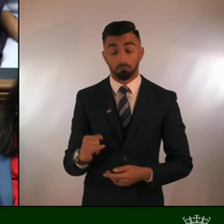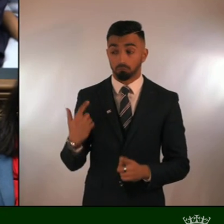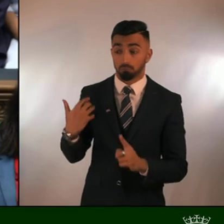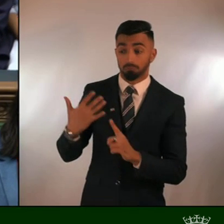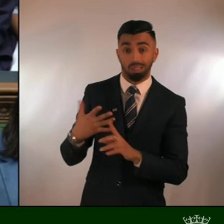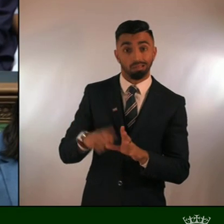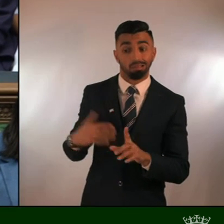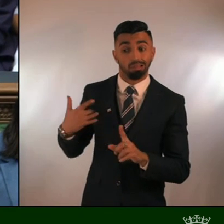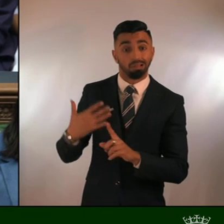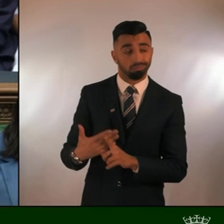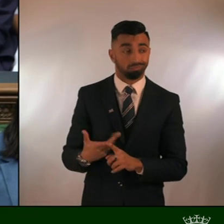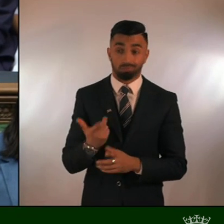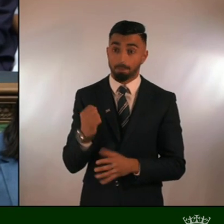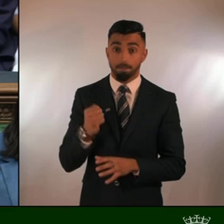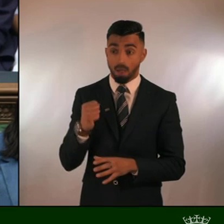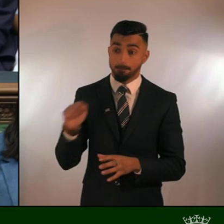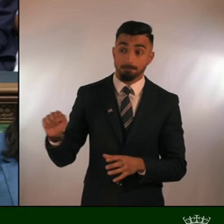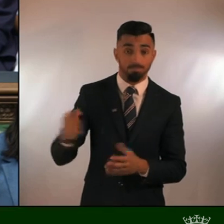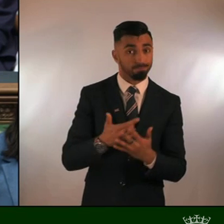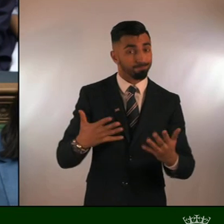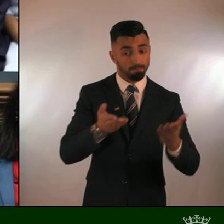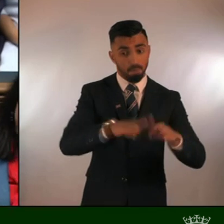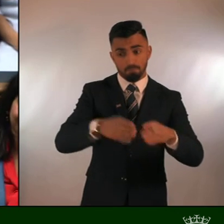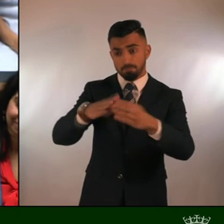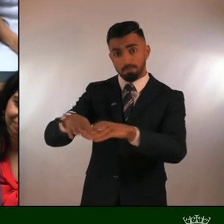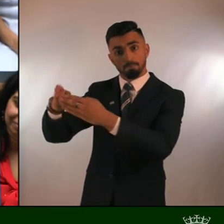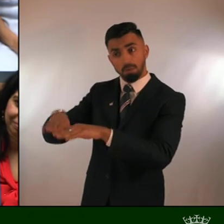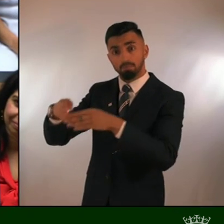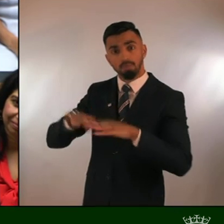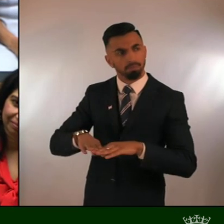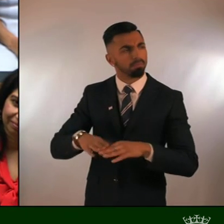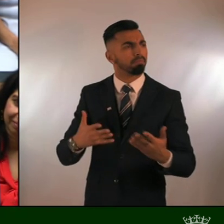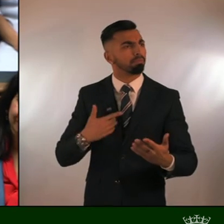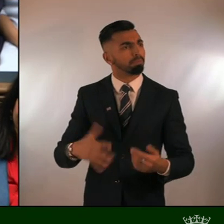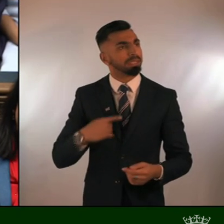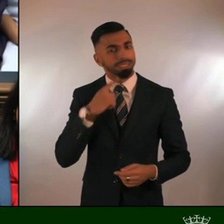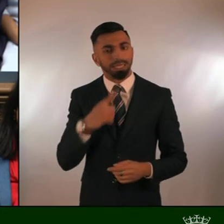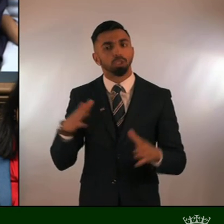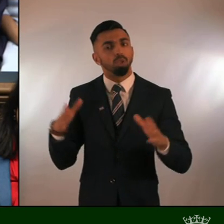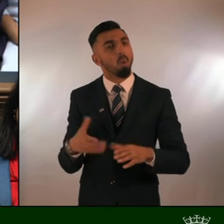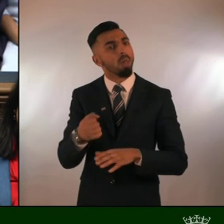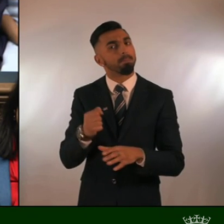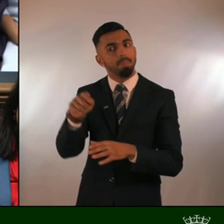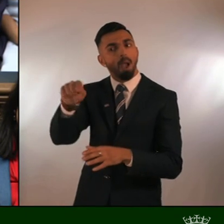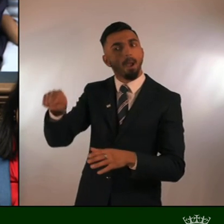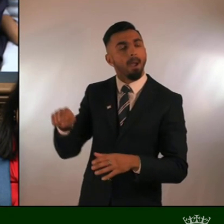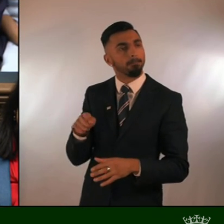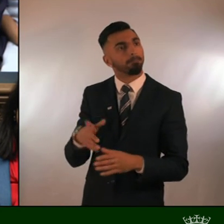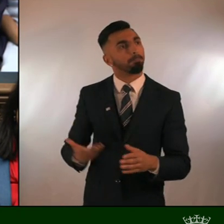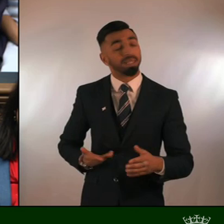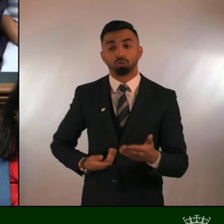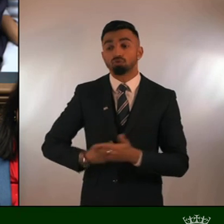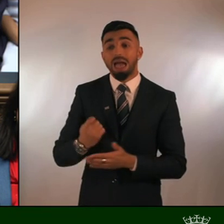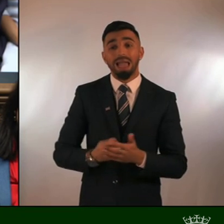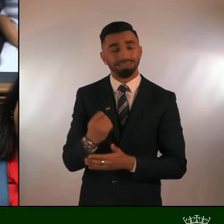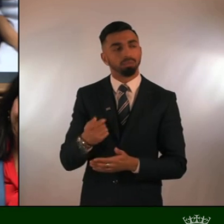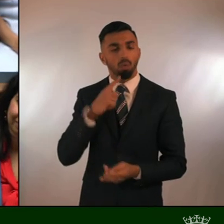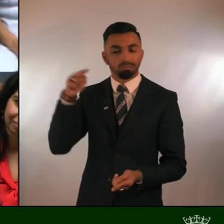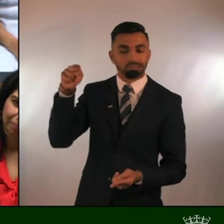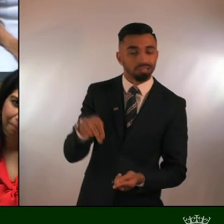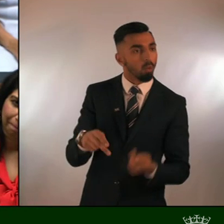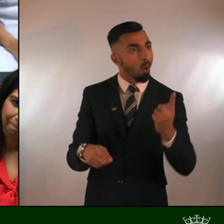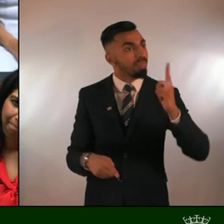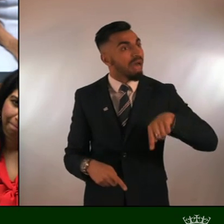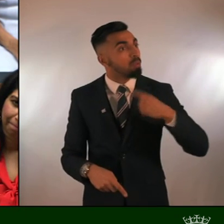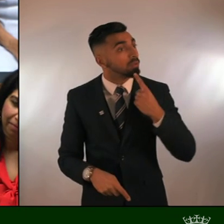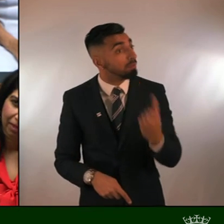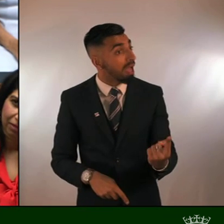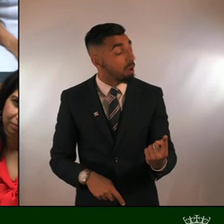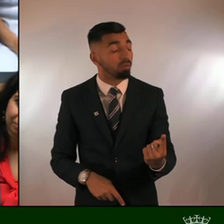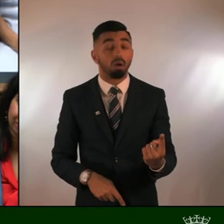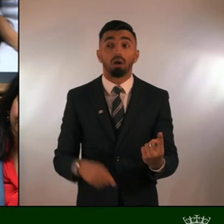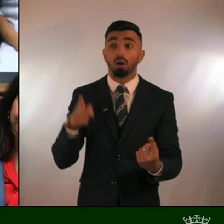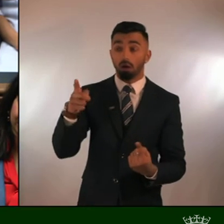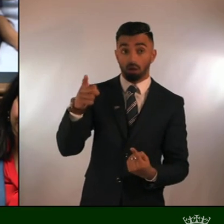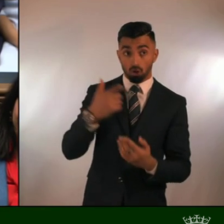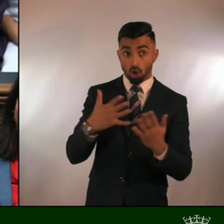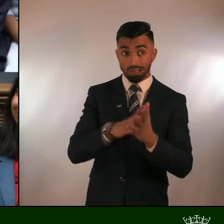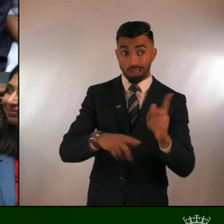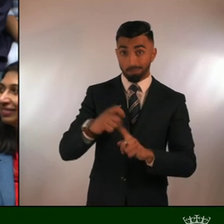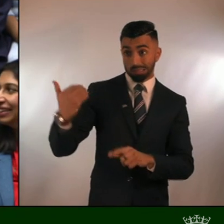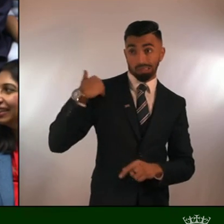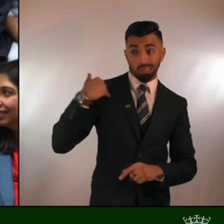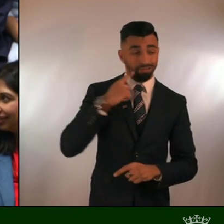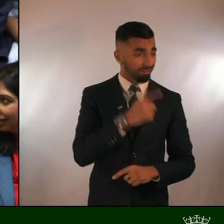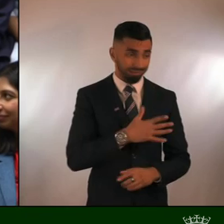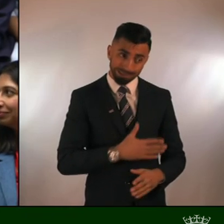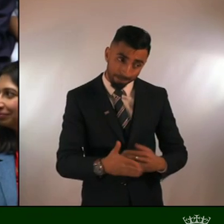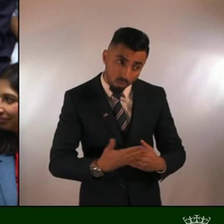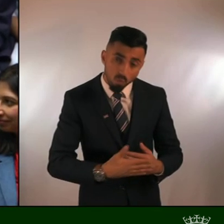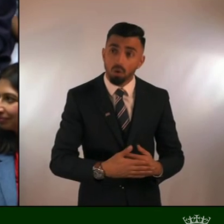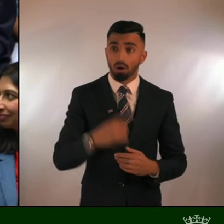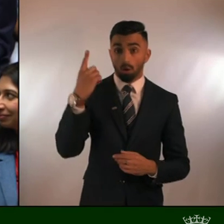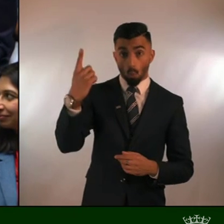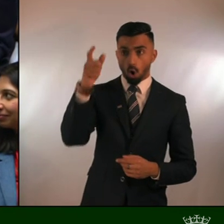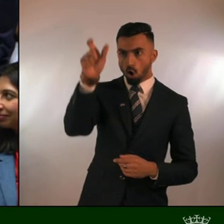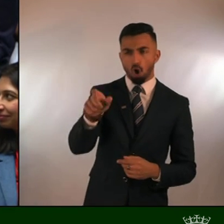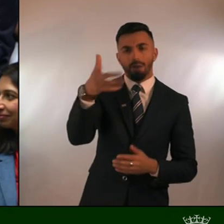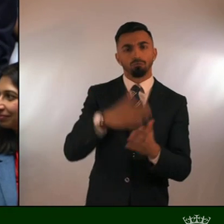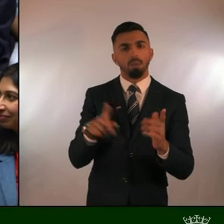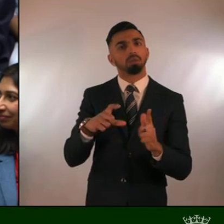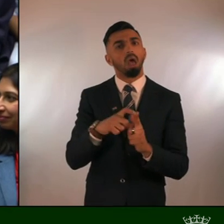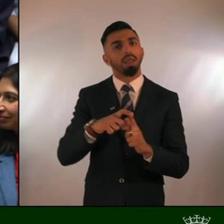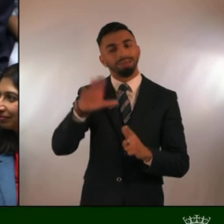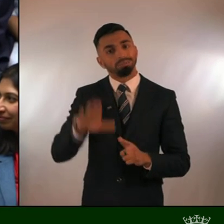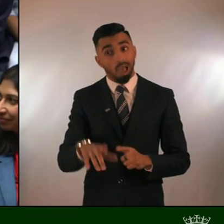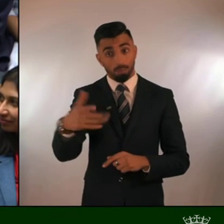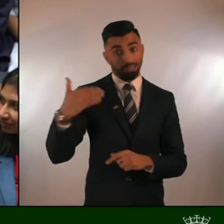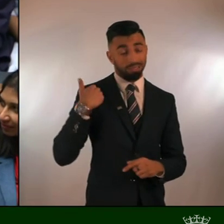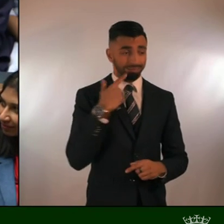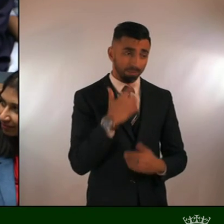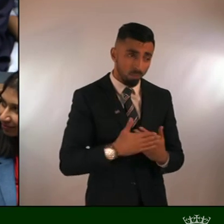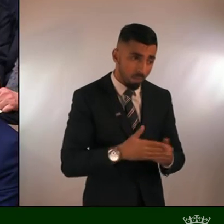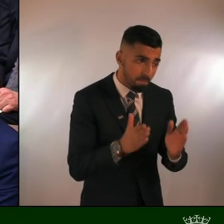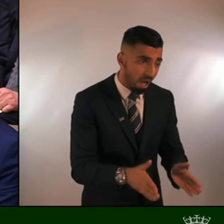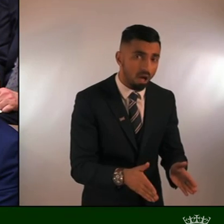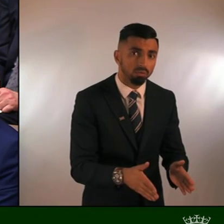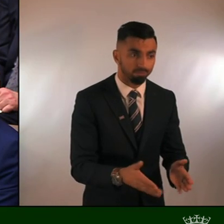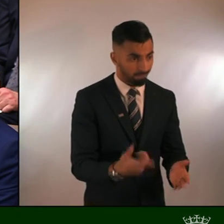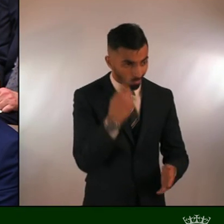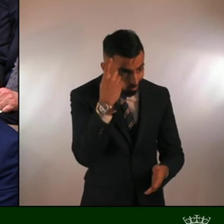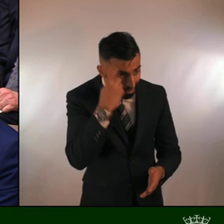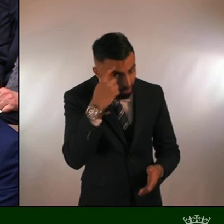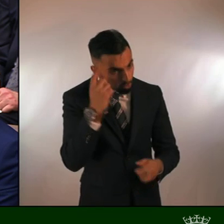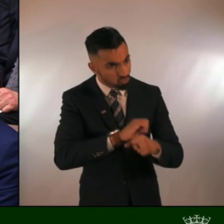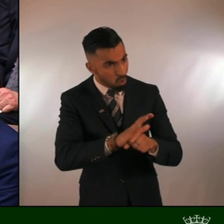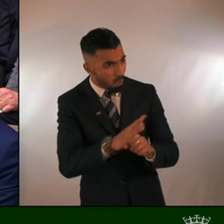We have already promised to introduce a business rates “pub discount” of £1,000 for small pubs, but I have heard calls from many honourable and right honourable Members, including my honourable Friend the Member for Dudley South, that we need to do more, especially given the possible impact of coronavirus on our pubs.